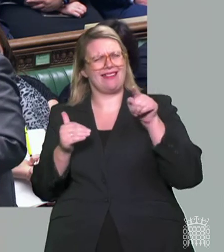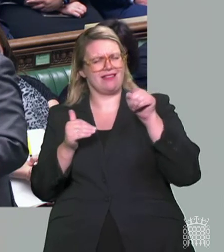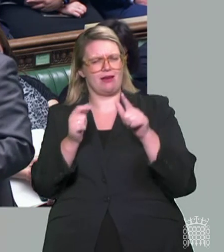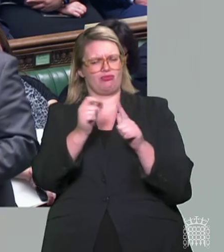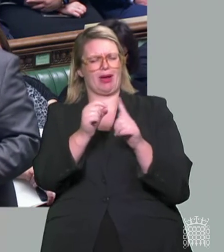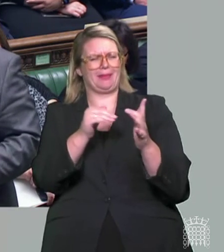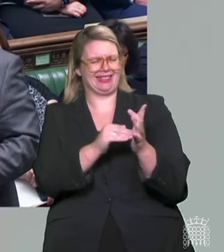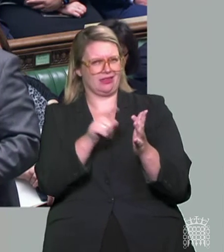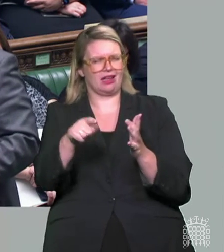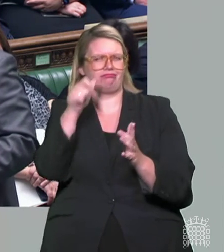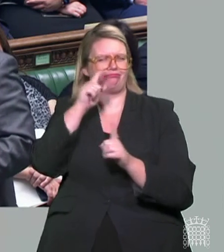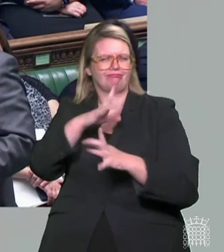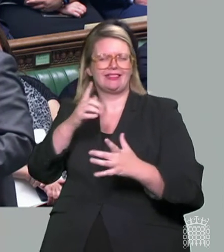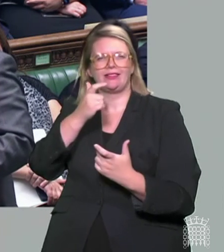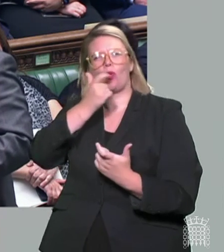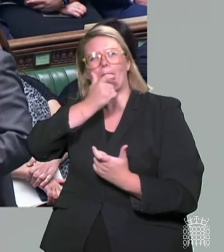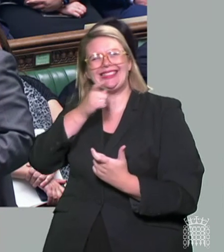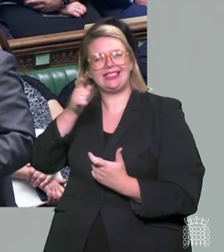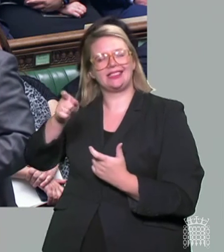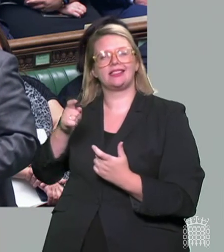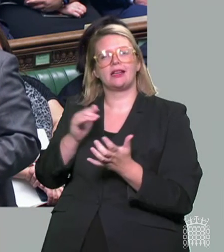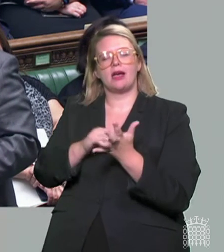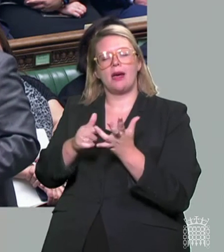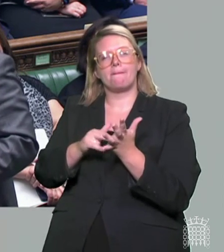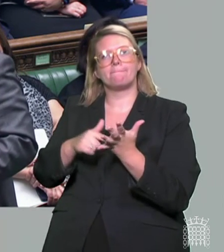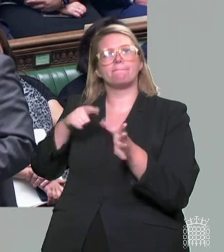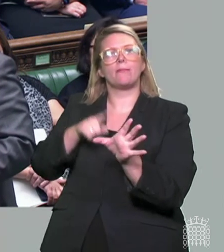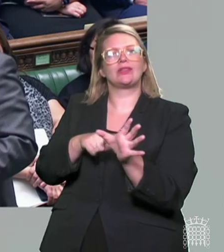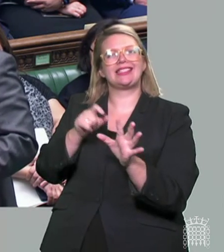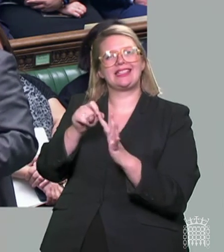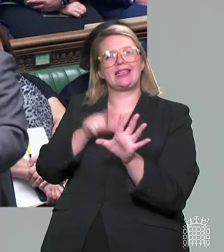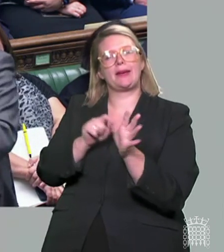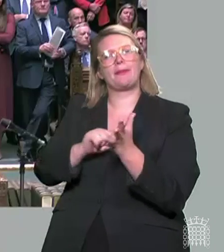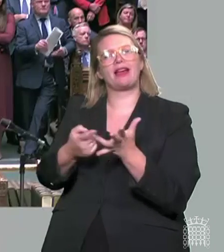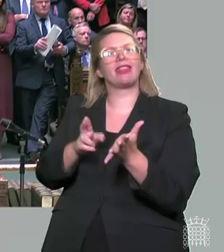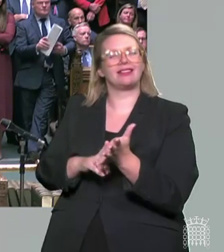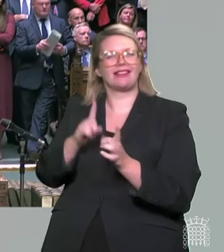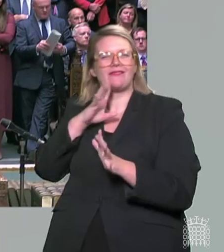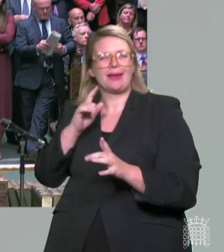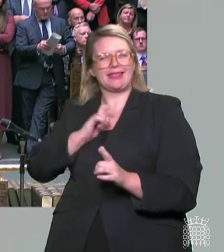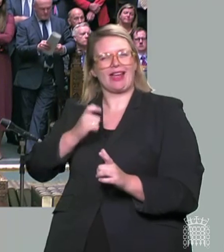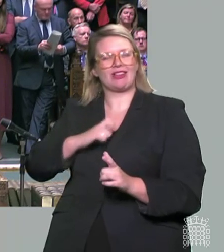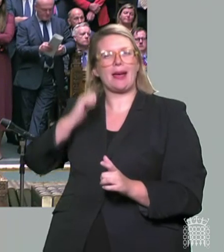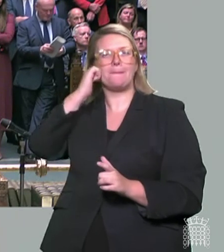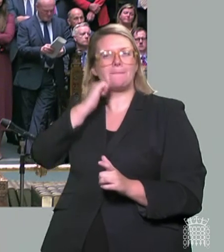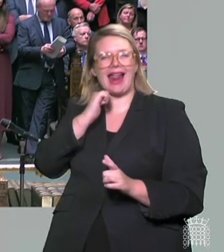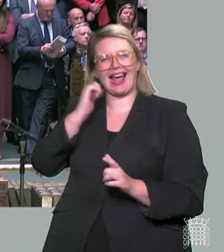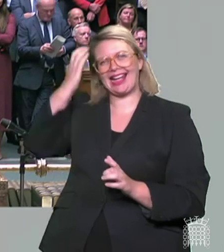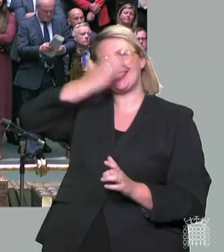It turns out that I was wrong: he is actually the dead parrot.